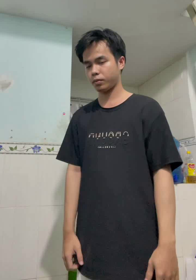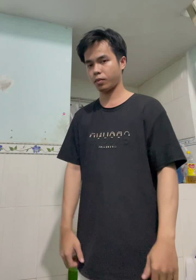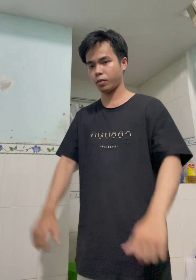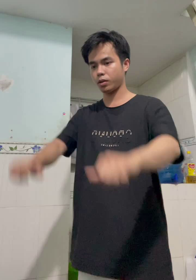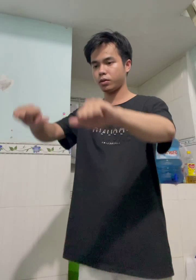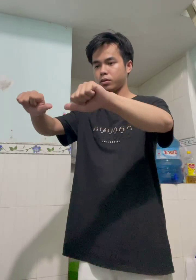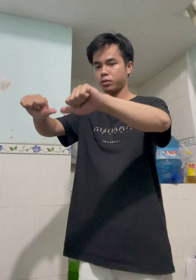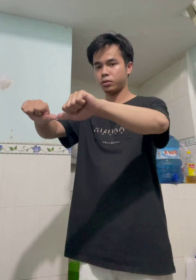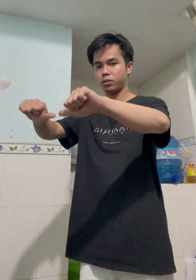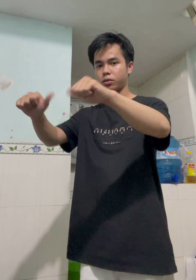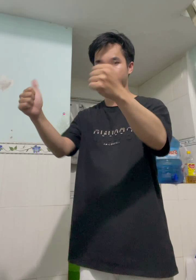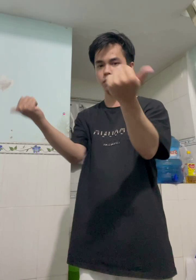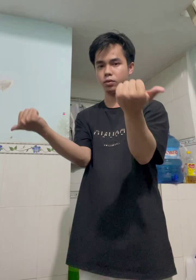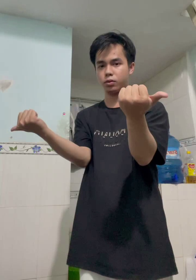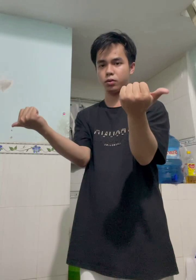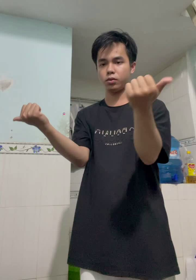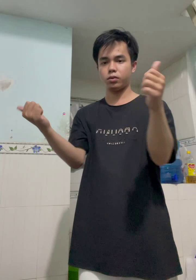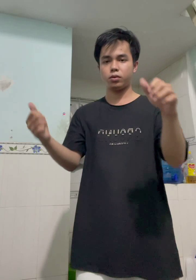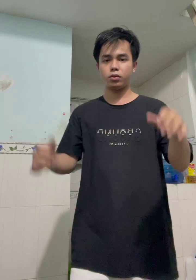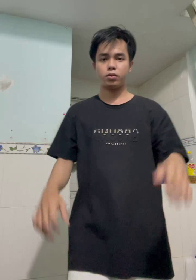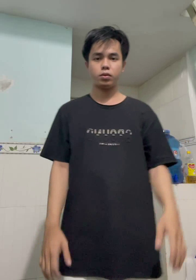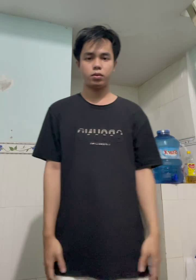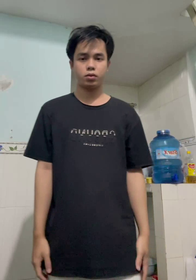o dau